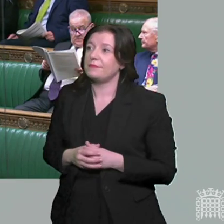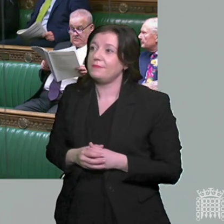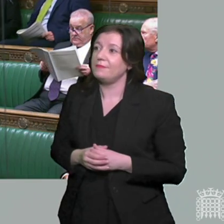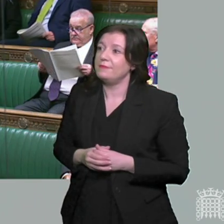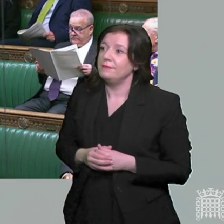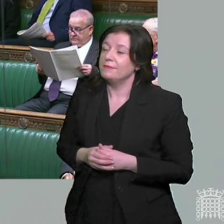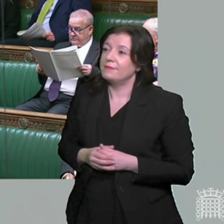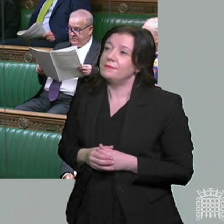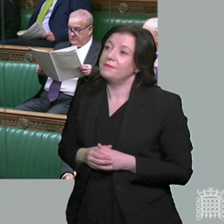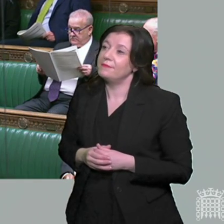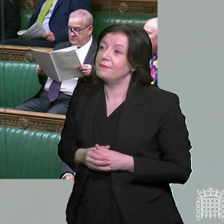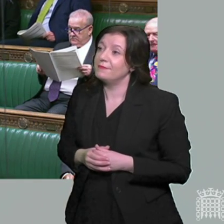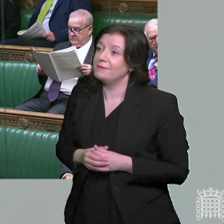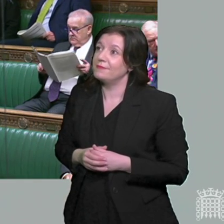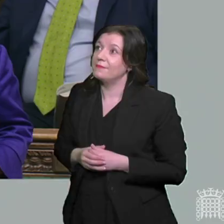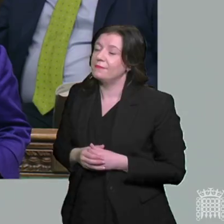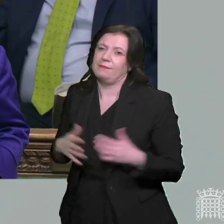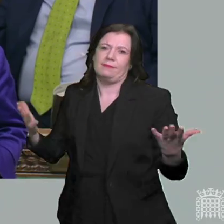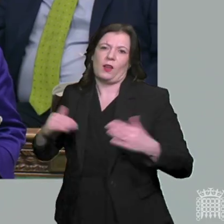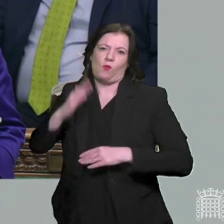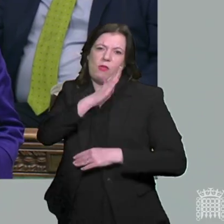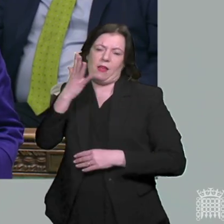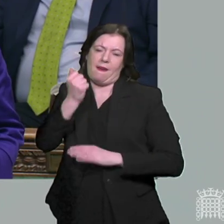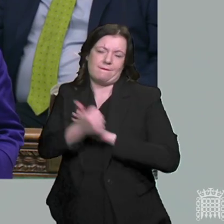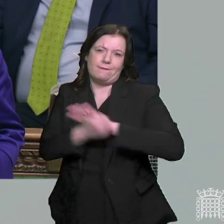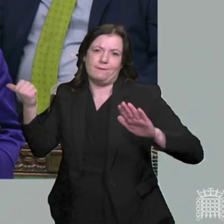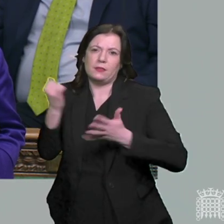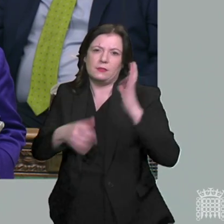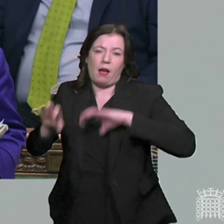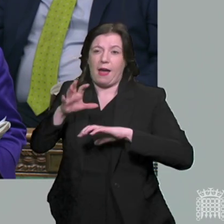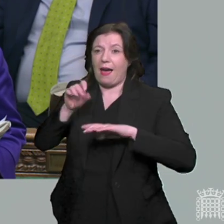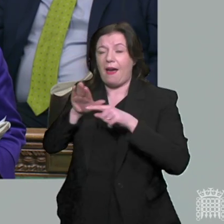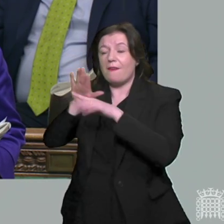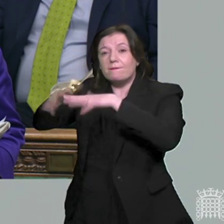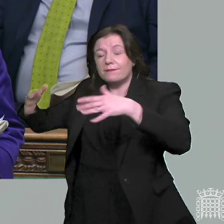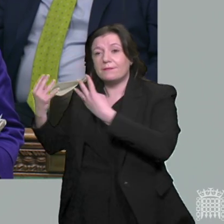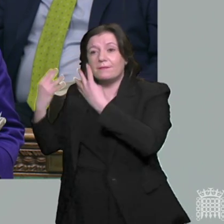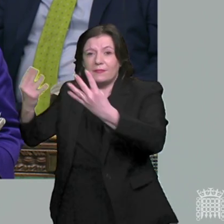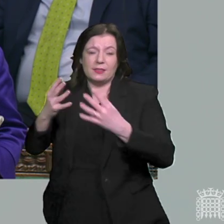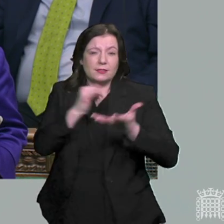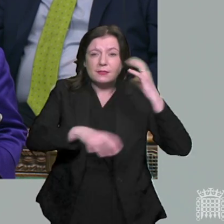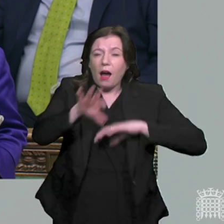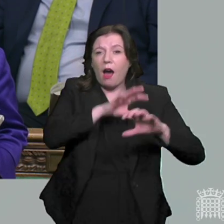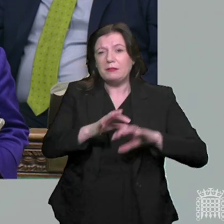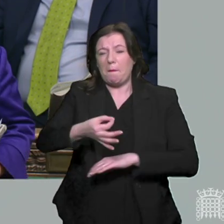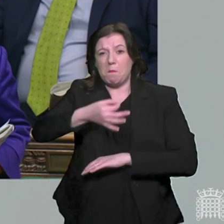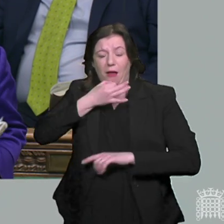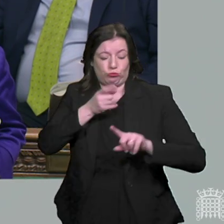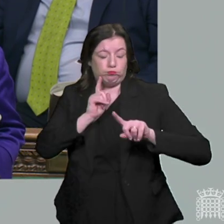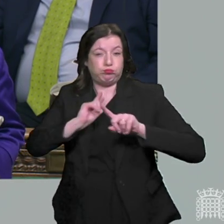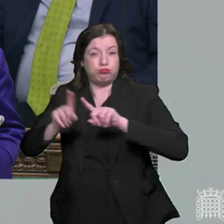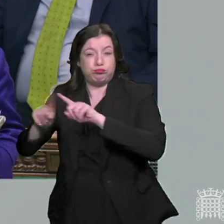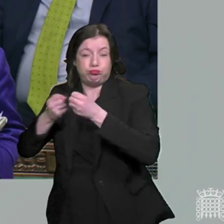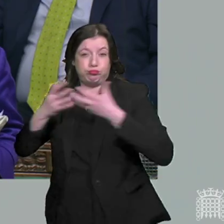The north-east is a centre of science excellence in offshore wind, life sciences, batteries and much more.